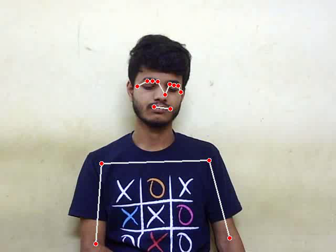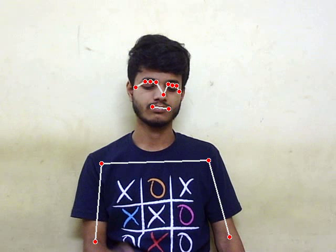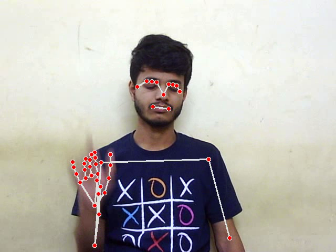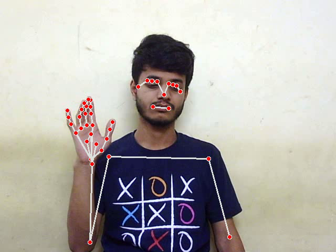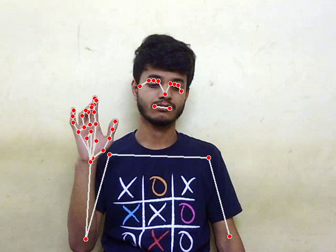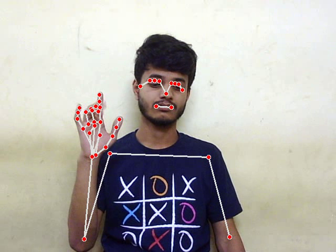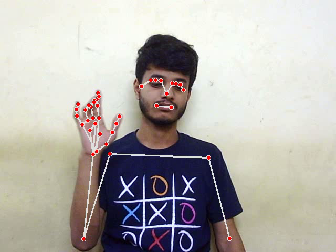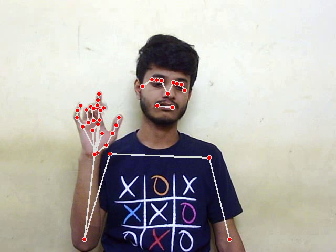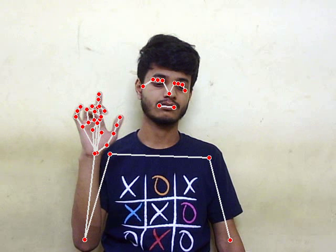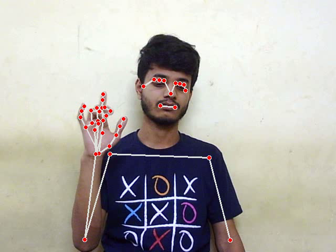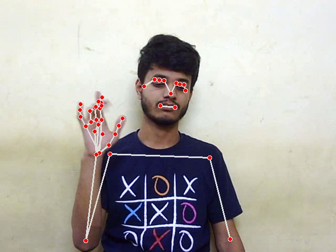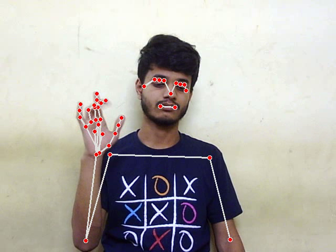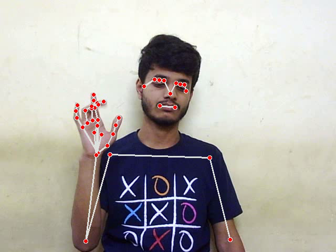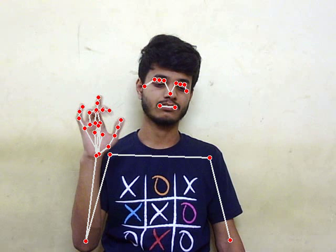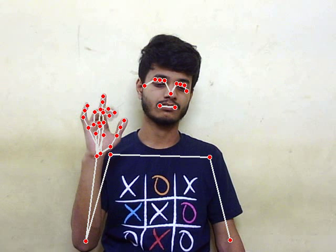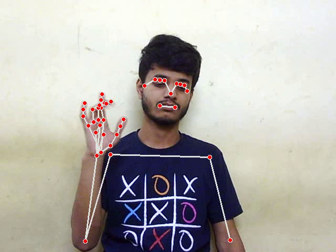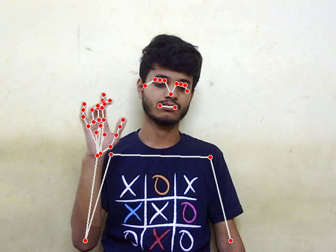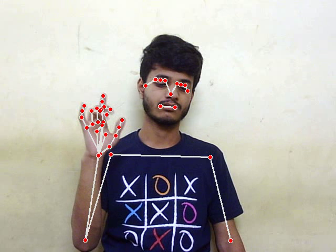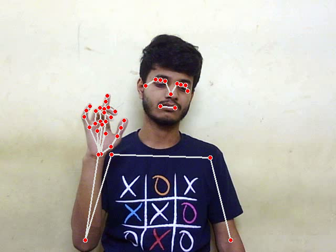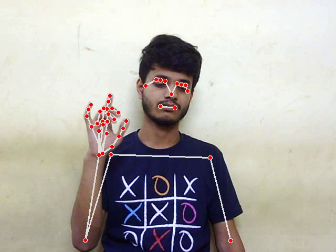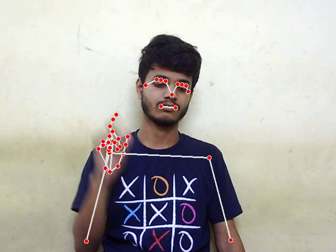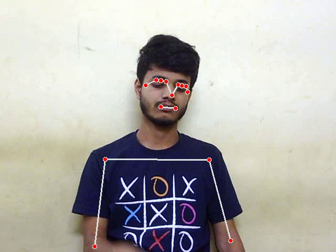why